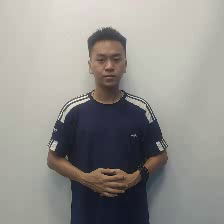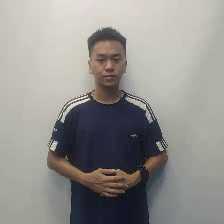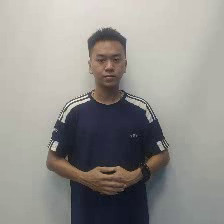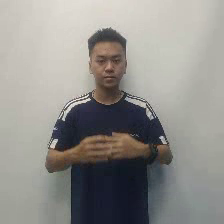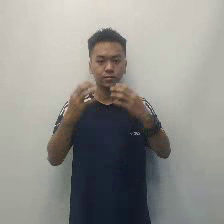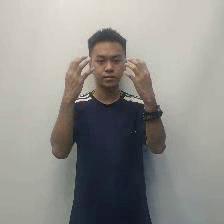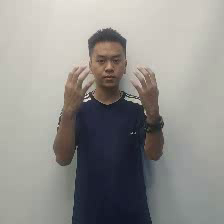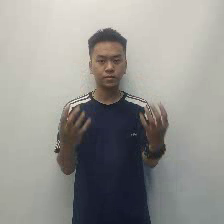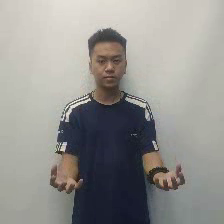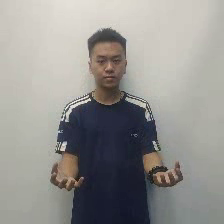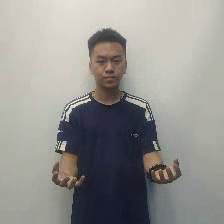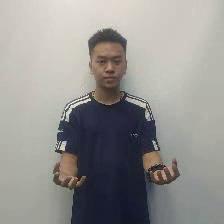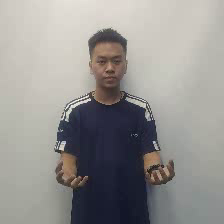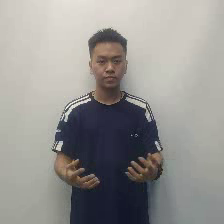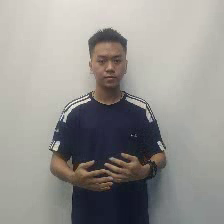Nặng